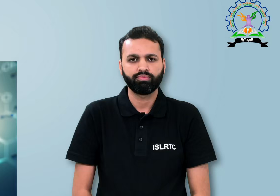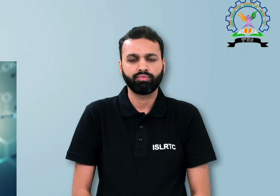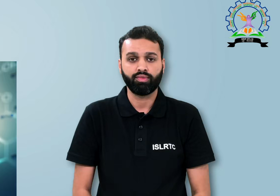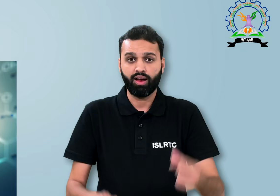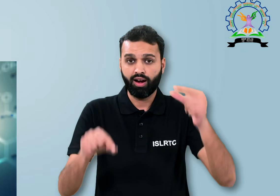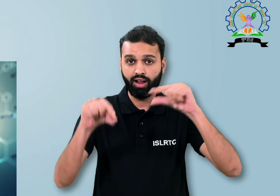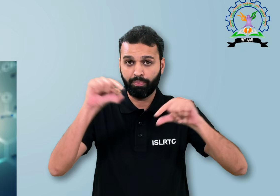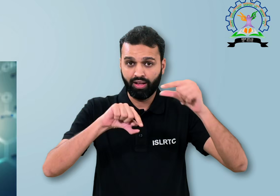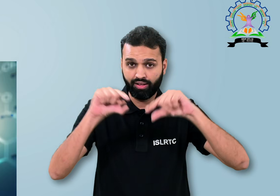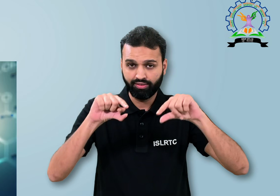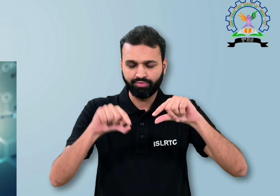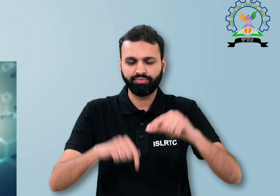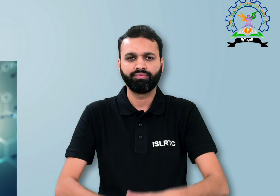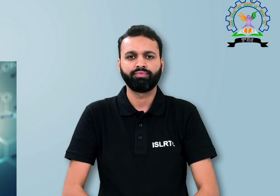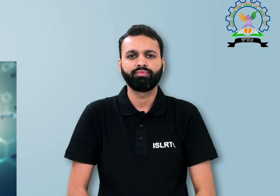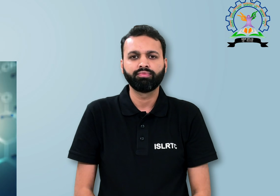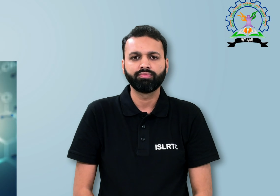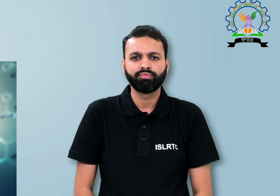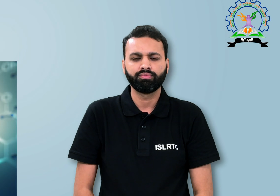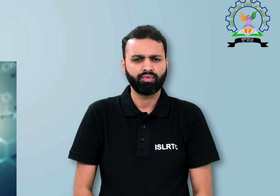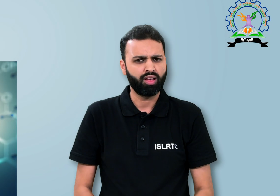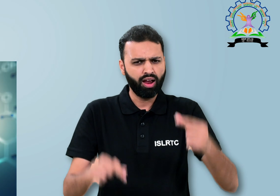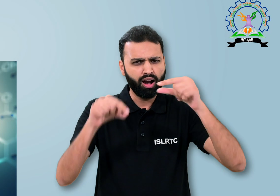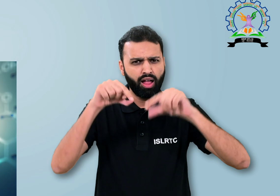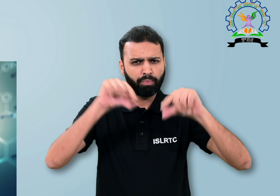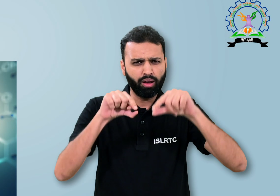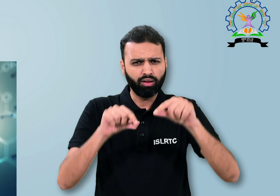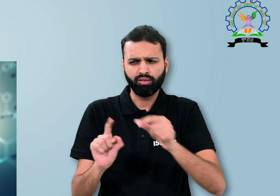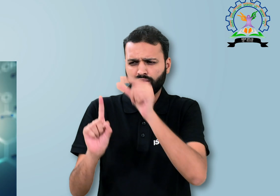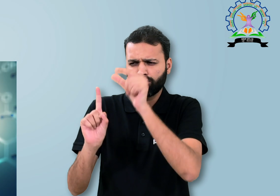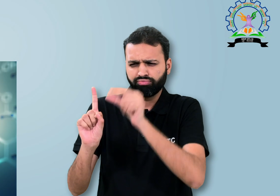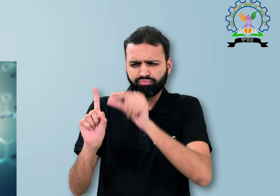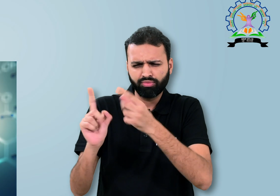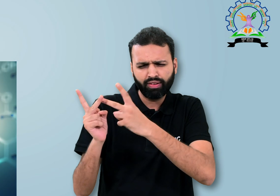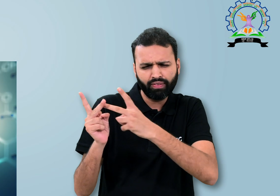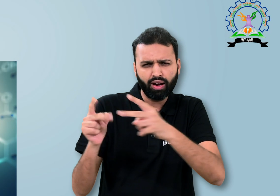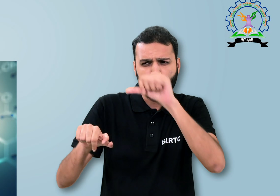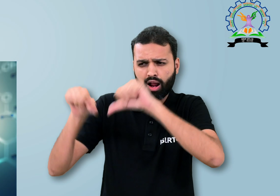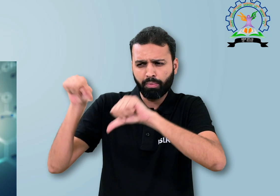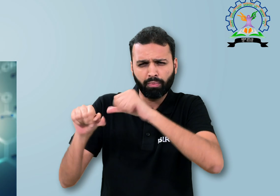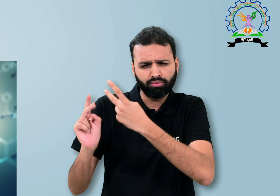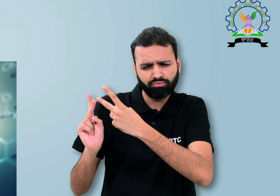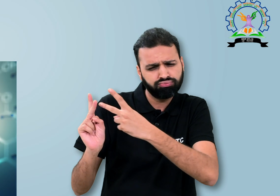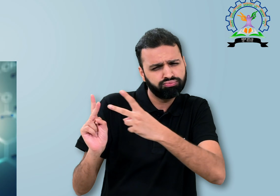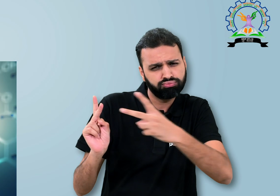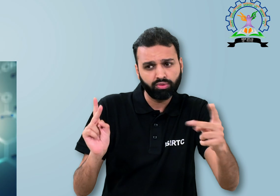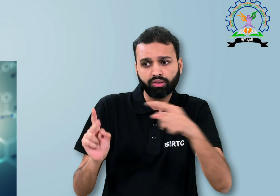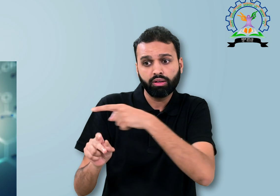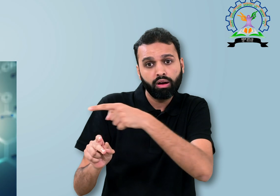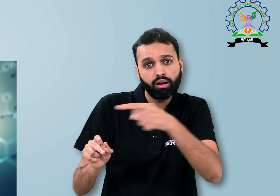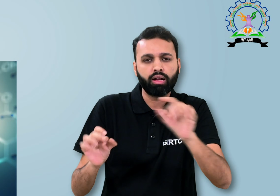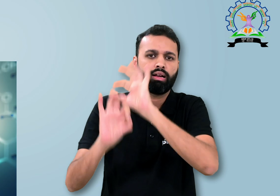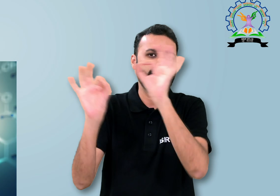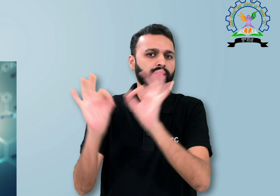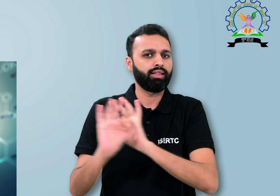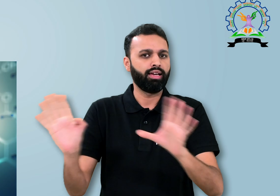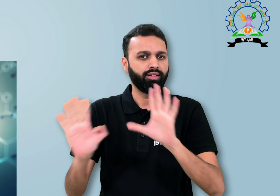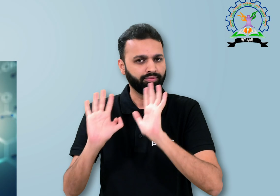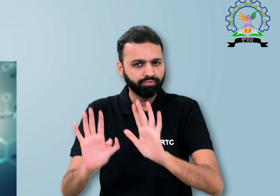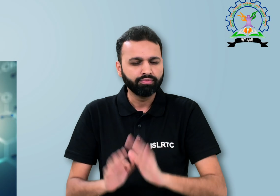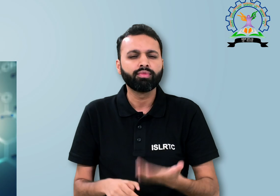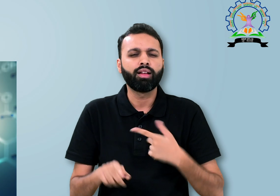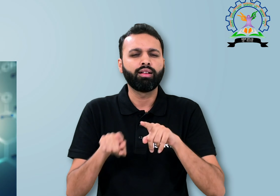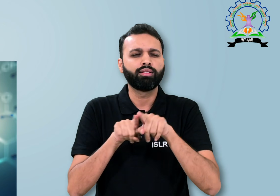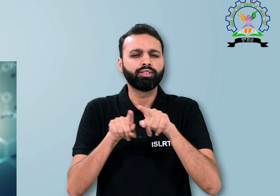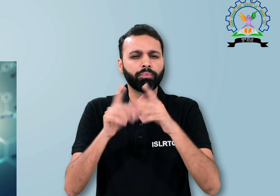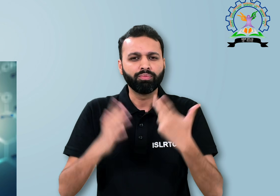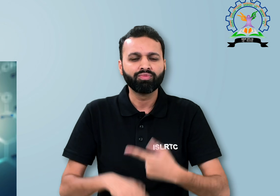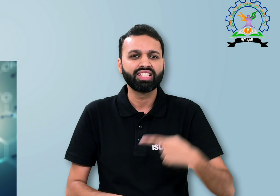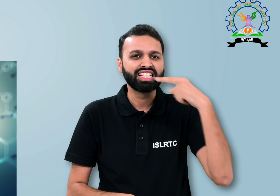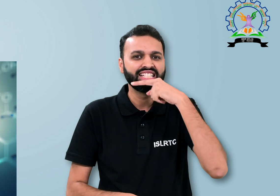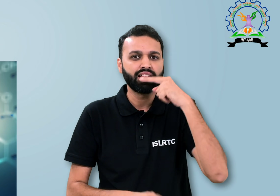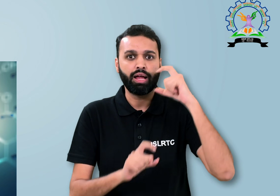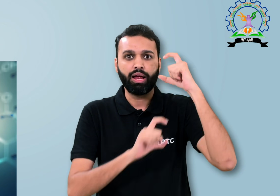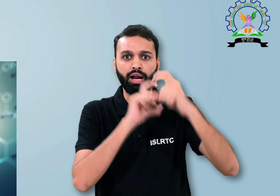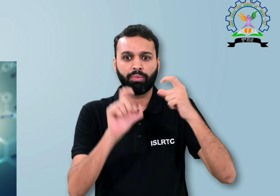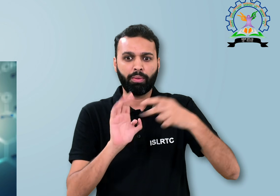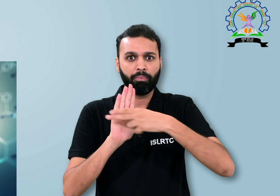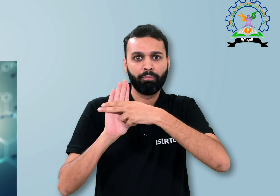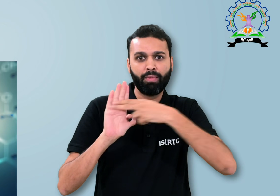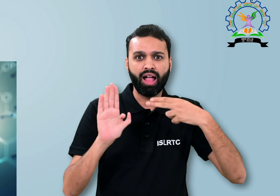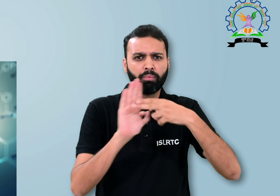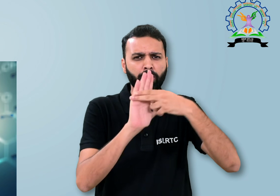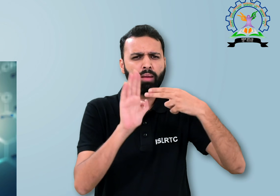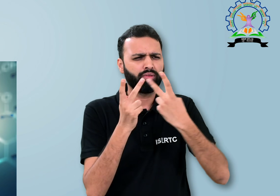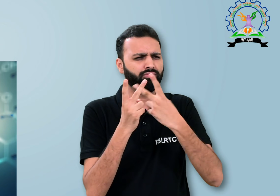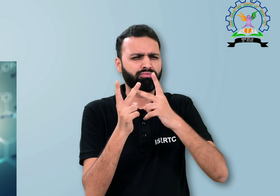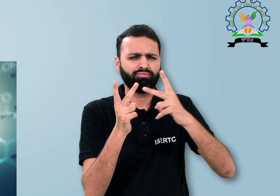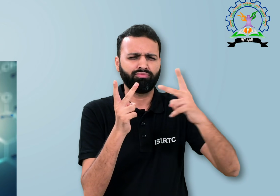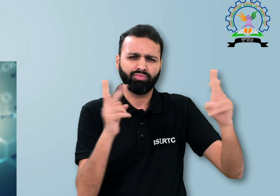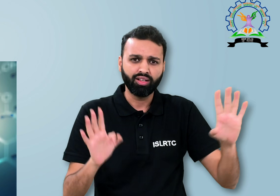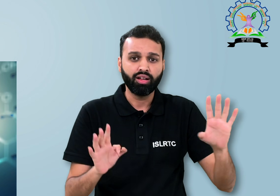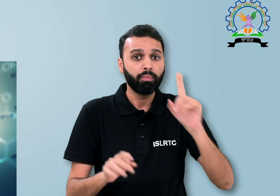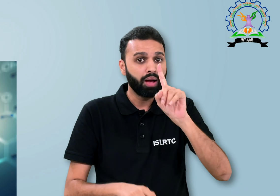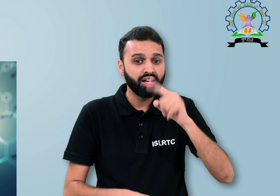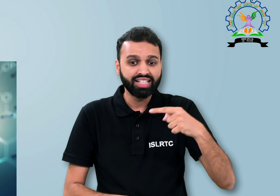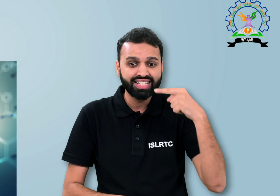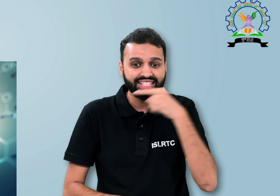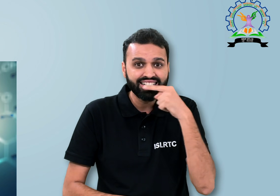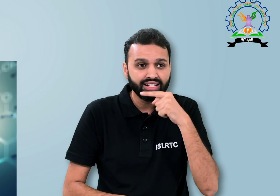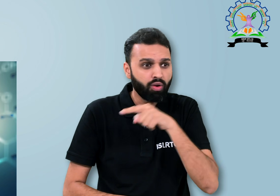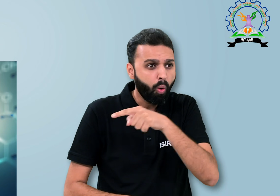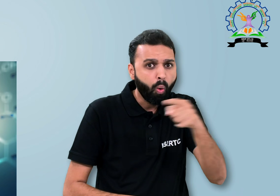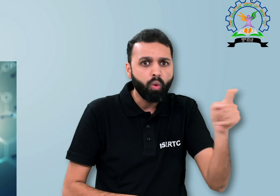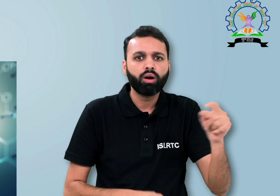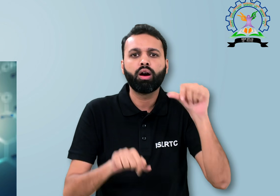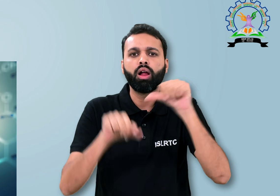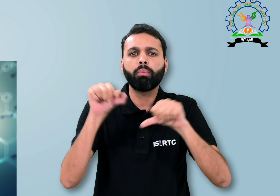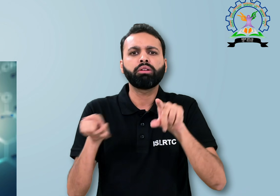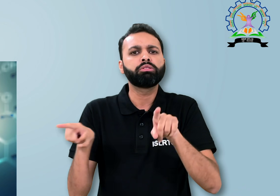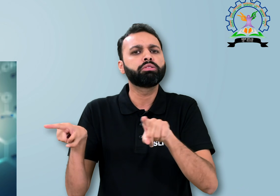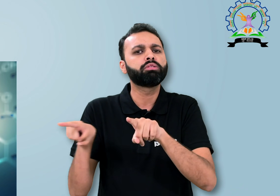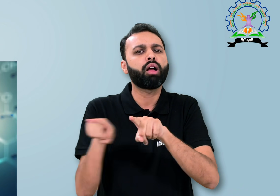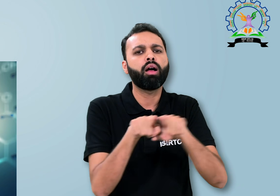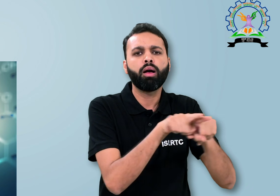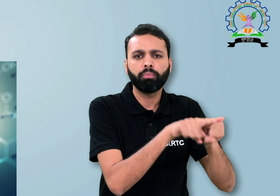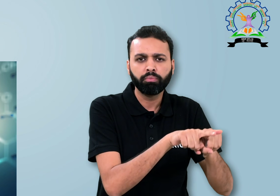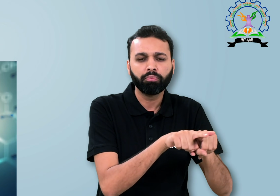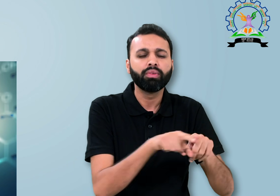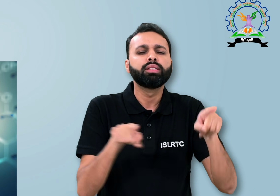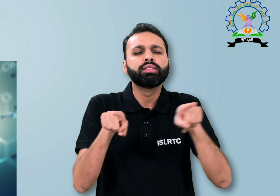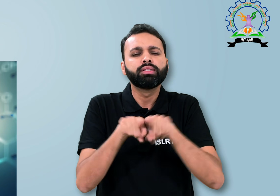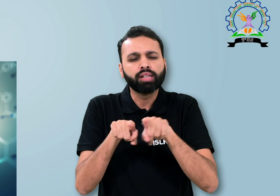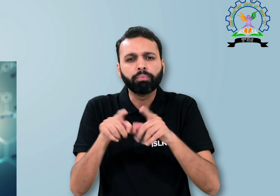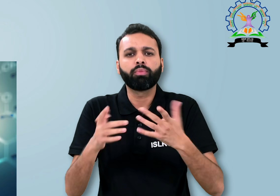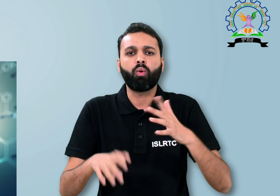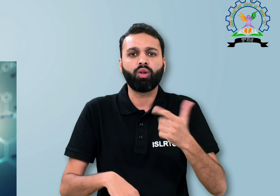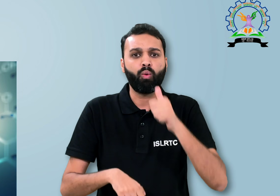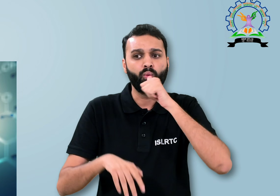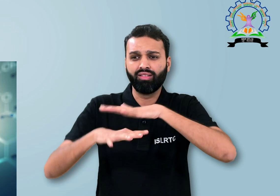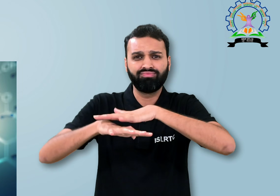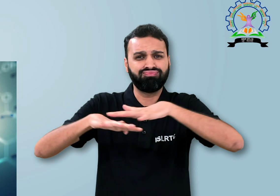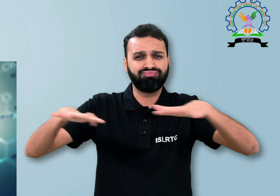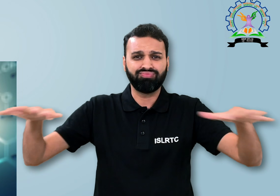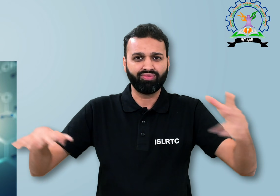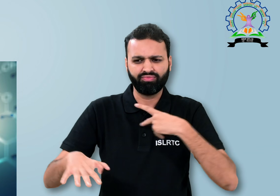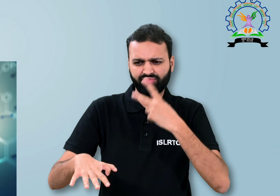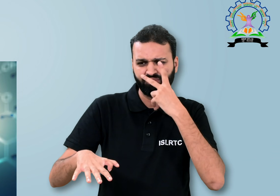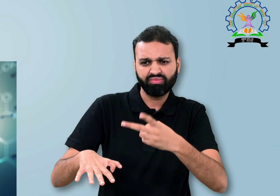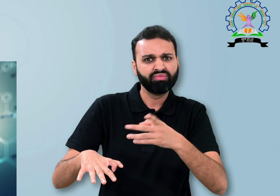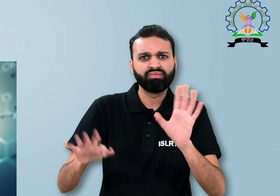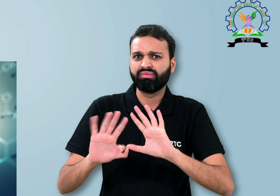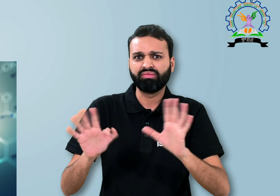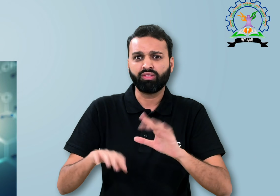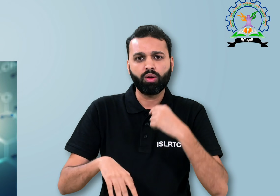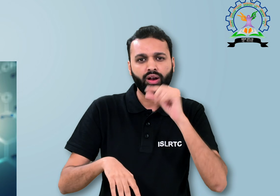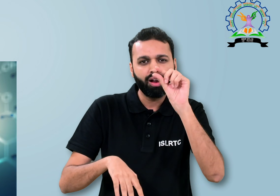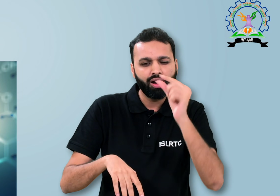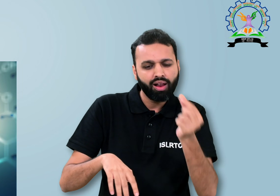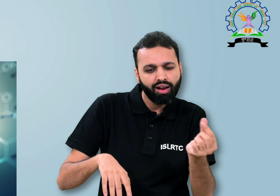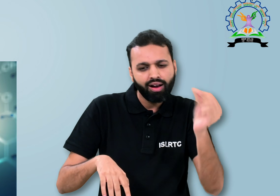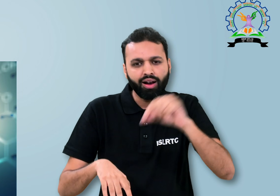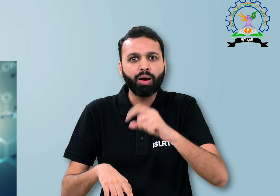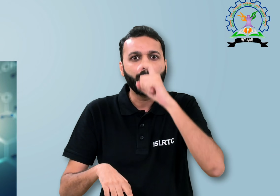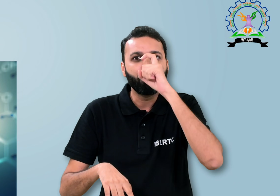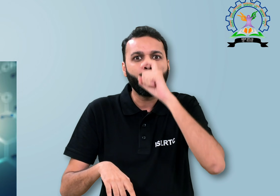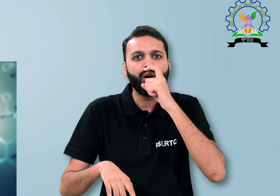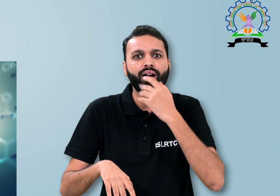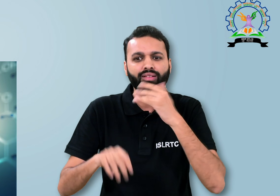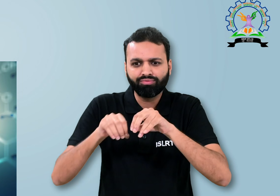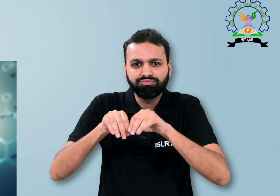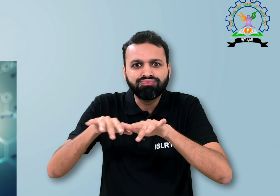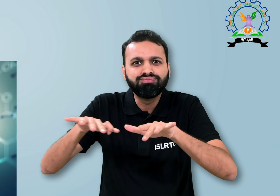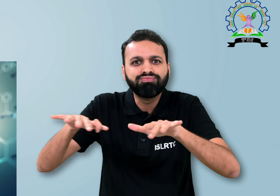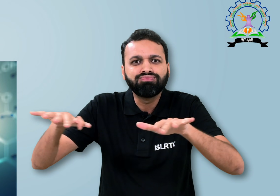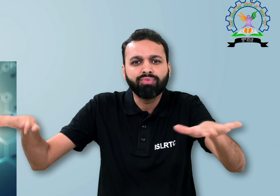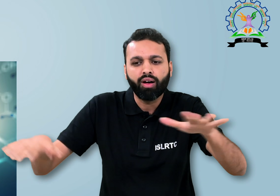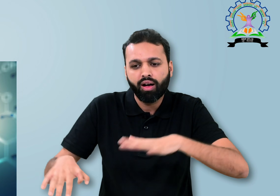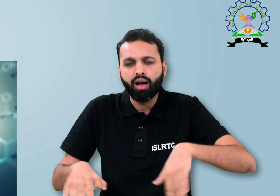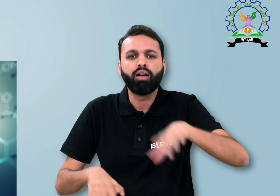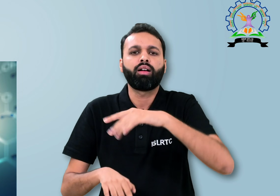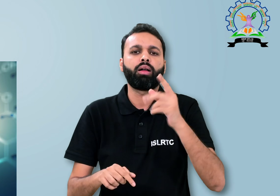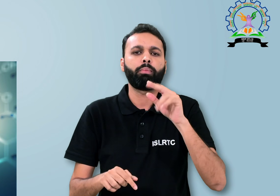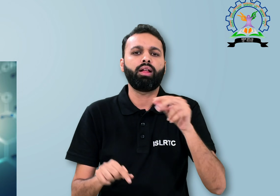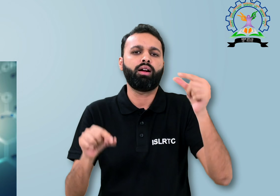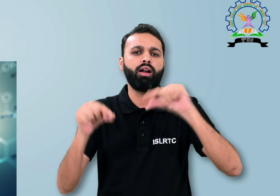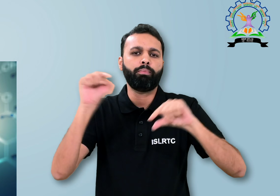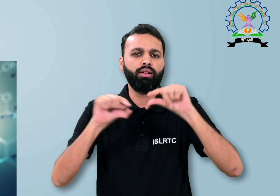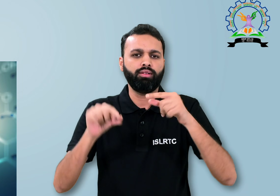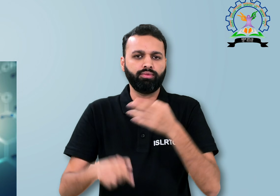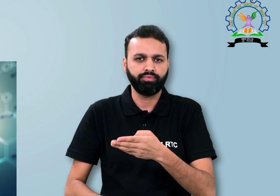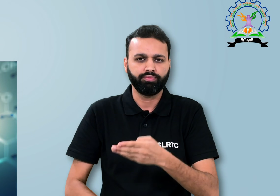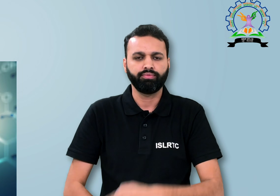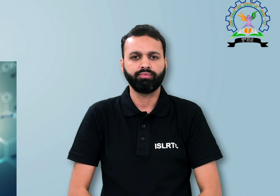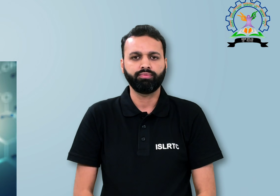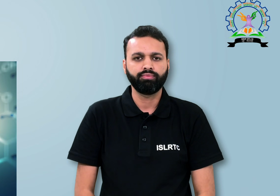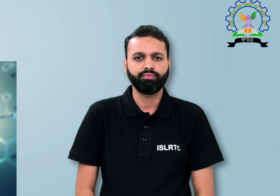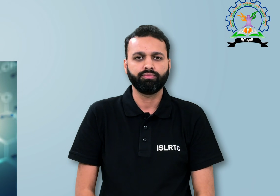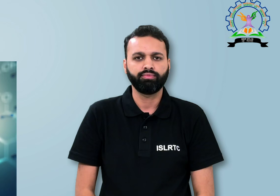Chemical A chemical is any substance that has a defined composition. It means that a chemical is always made up of the same "stuff". We use chemicals in our everyday life. Some chemicals occur in nature, such as water. Other chemicals are manufactured, such as chlorine (used for bleaching fabrics or in swimming pools).